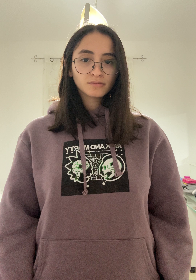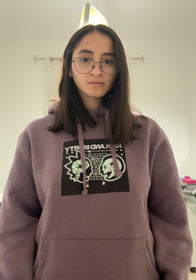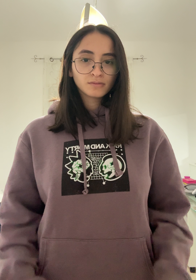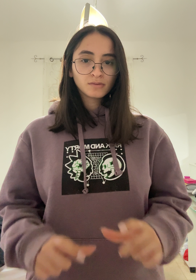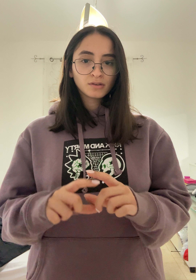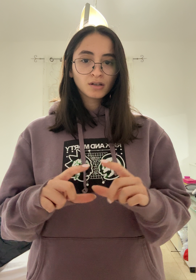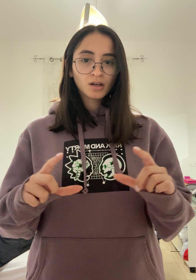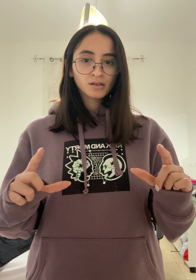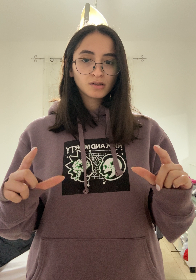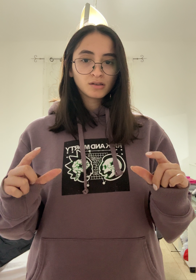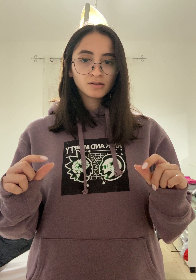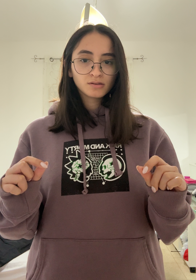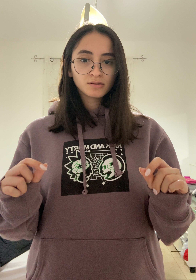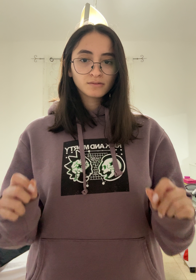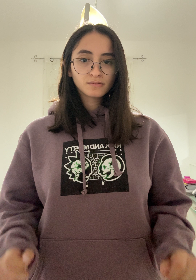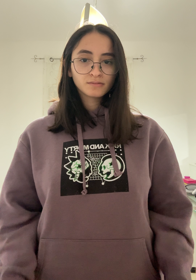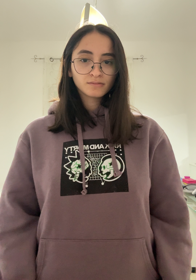כרטיס